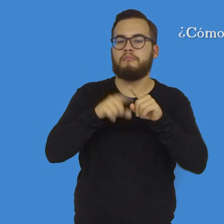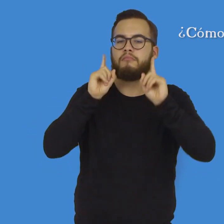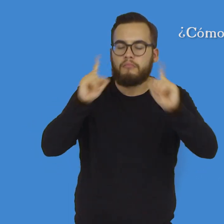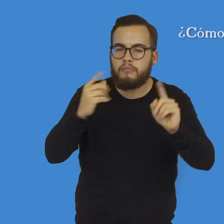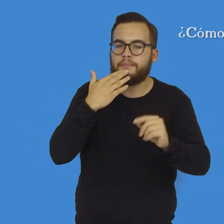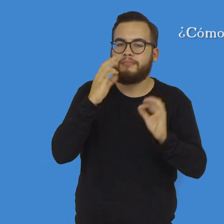caso